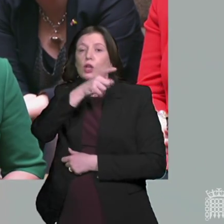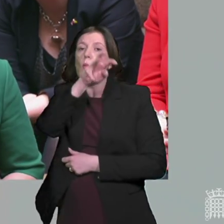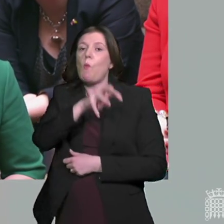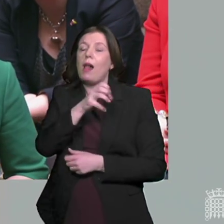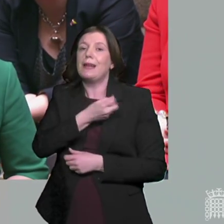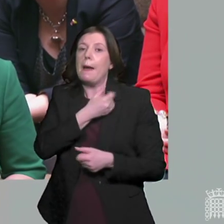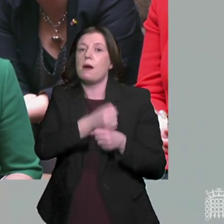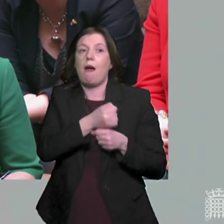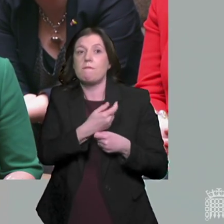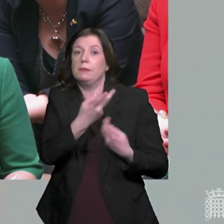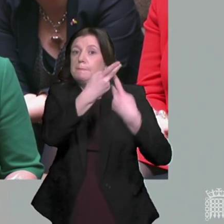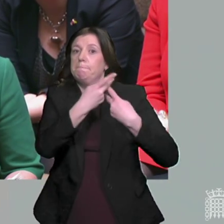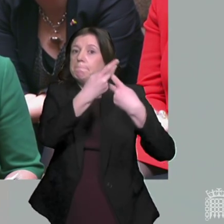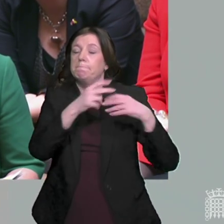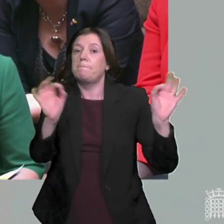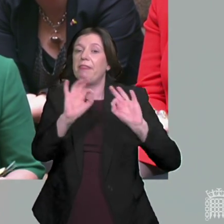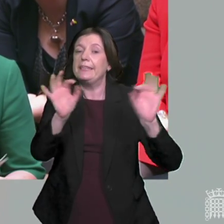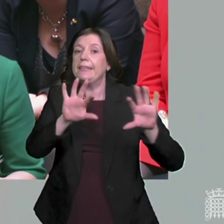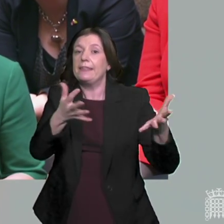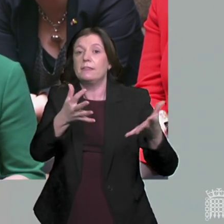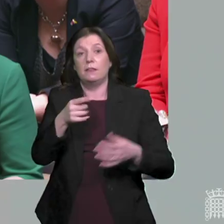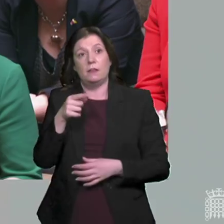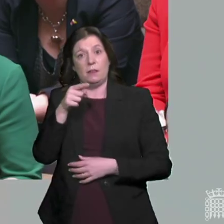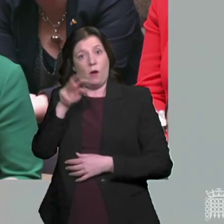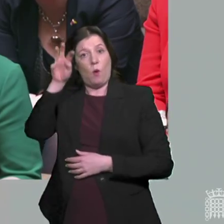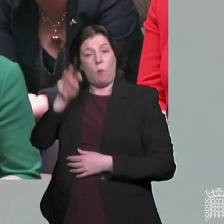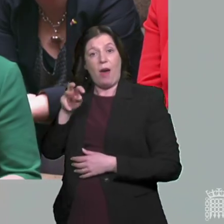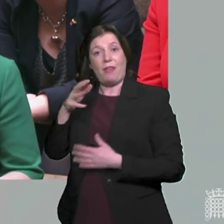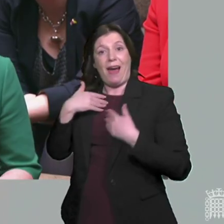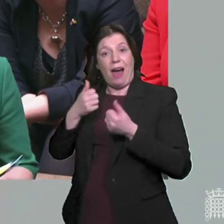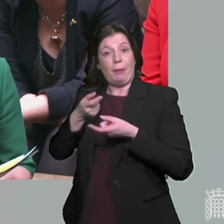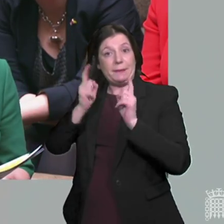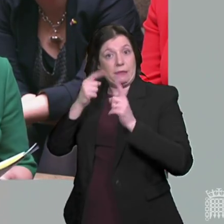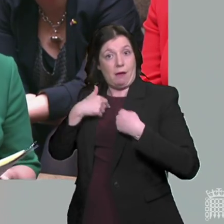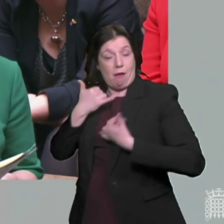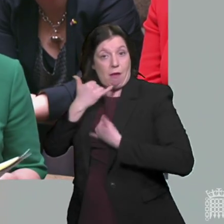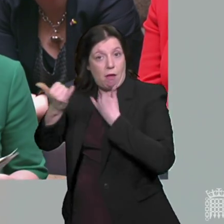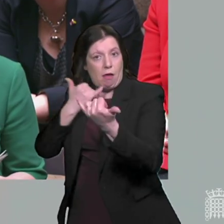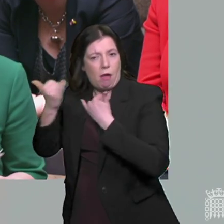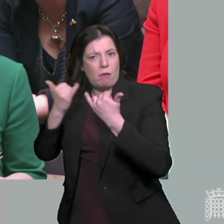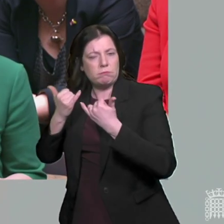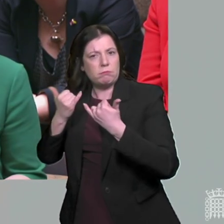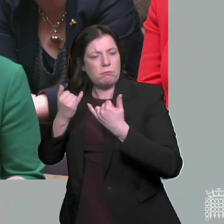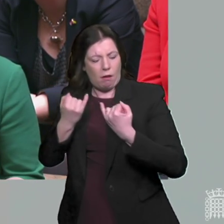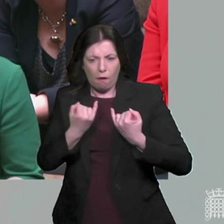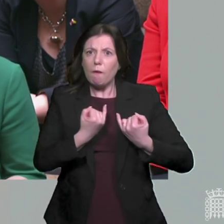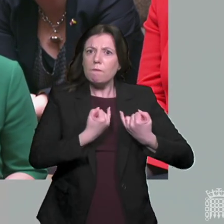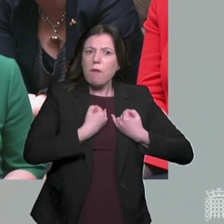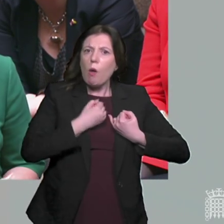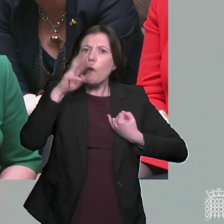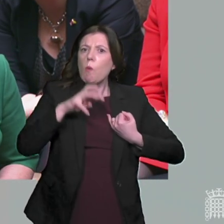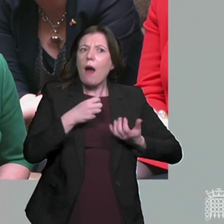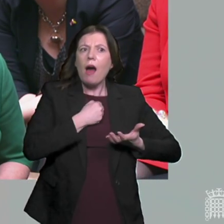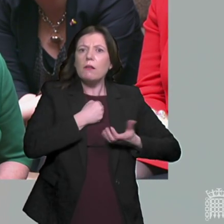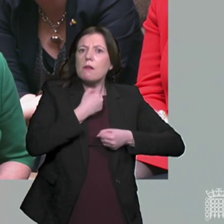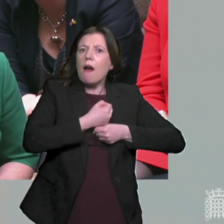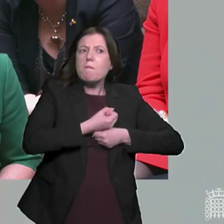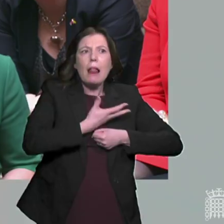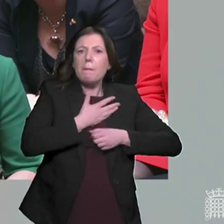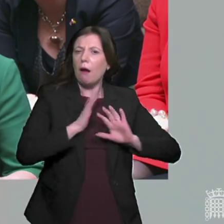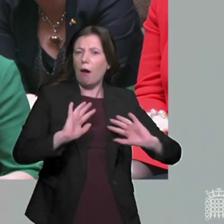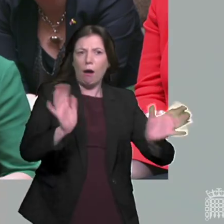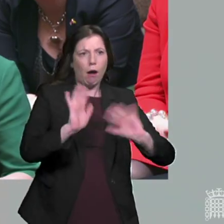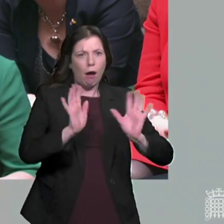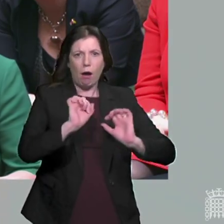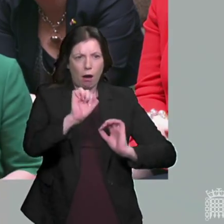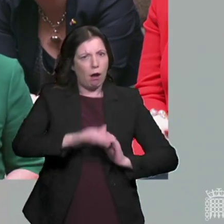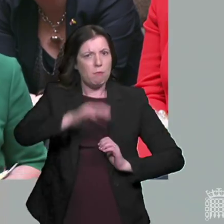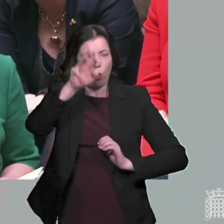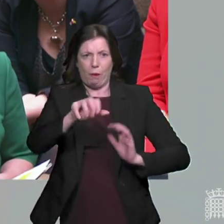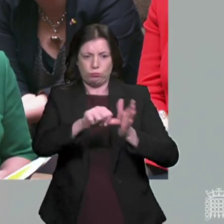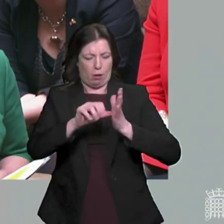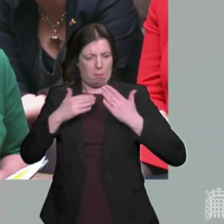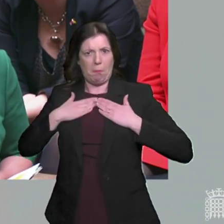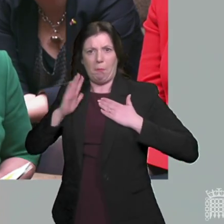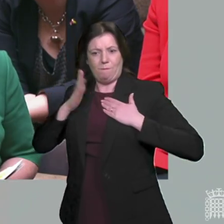Yet on a call earlier this week, the Welsh Health Minister told me that it was not the Welsh Labour Government’s fault that healthcare has collapsed in north Wales.